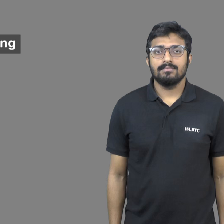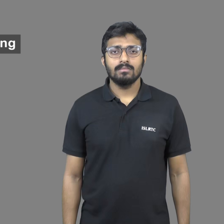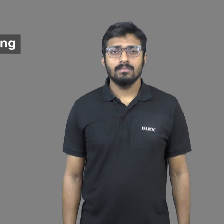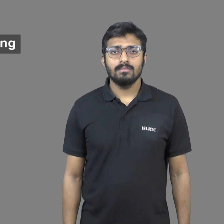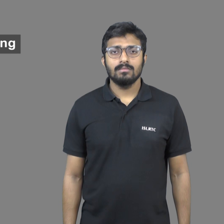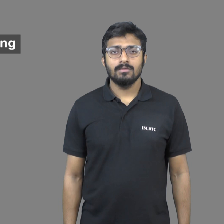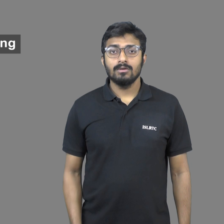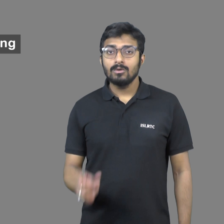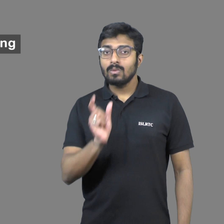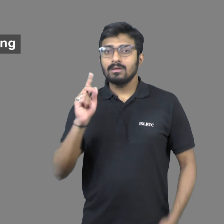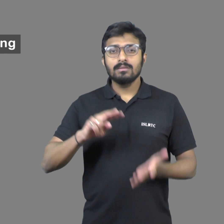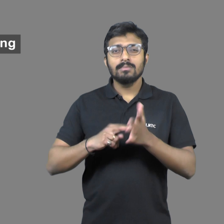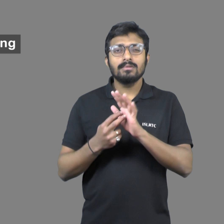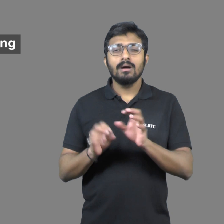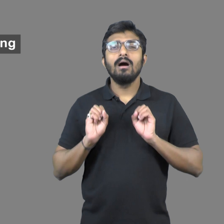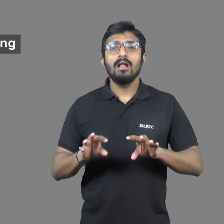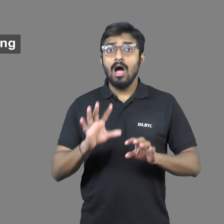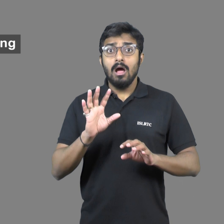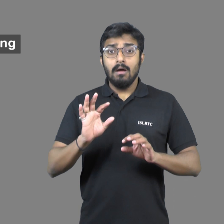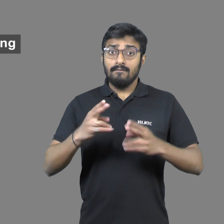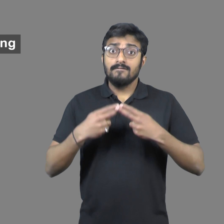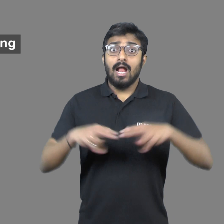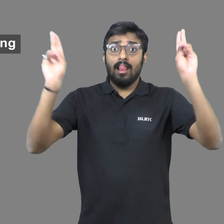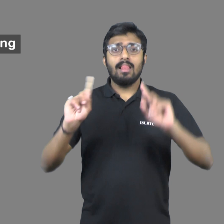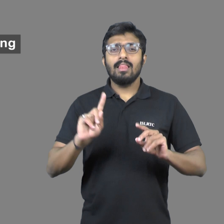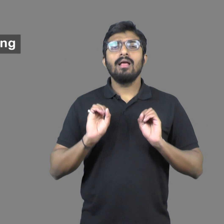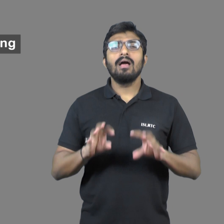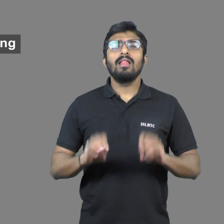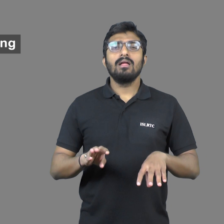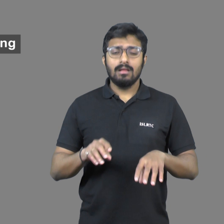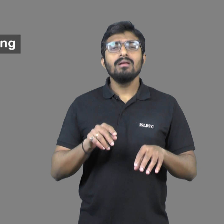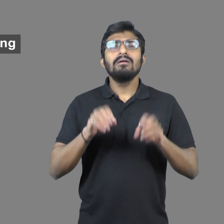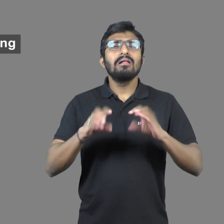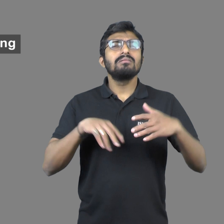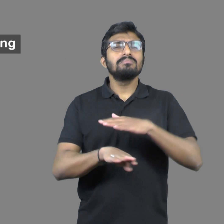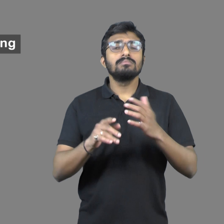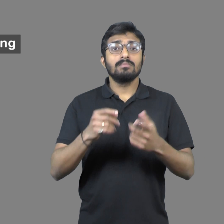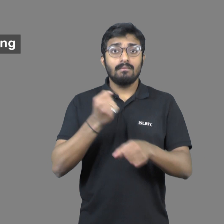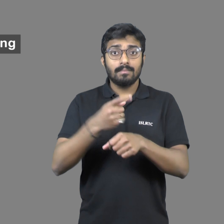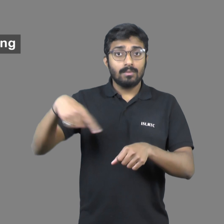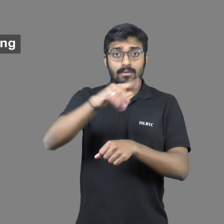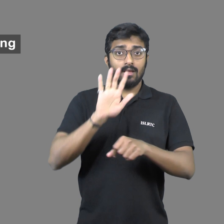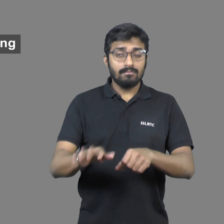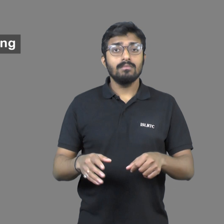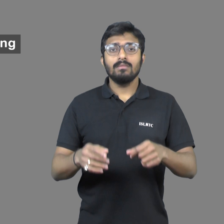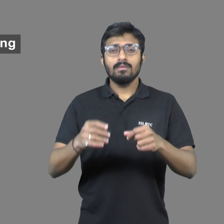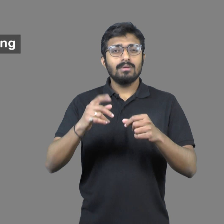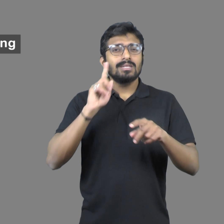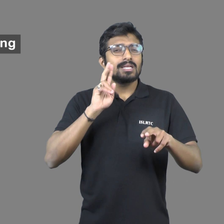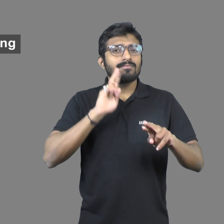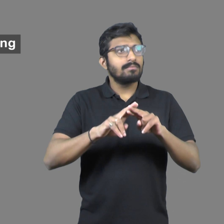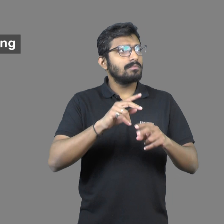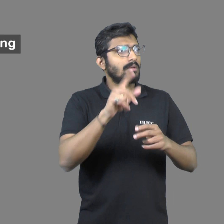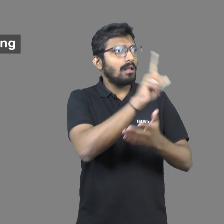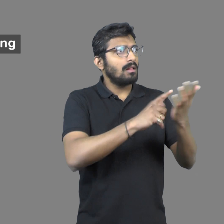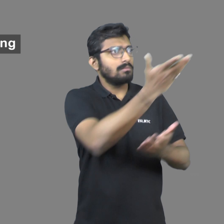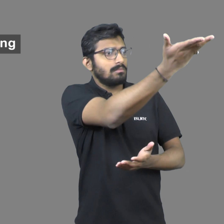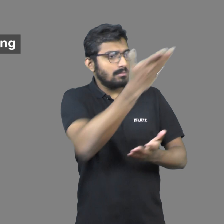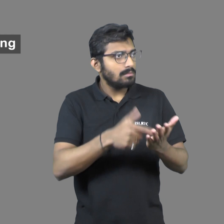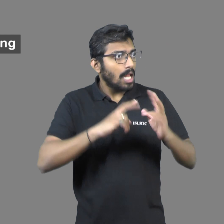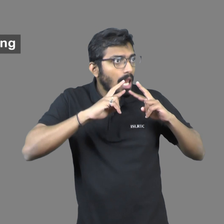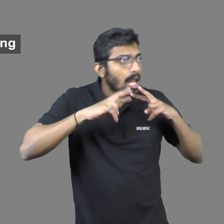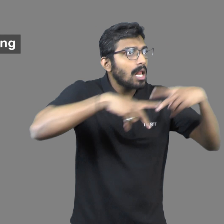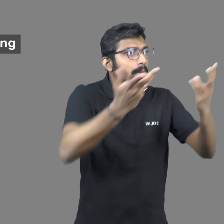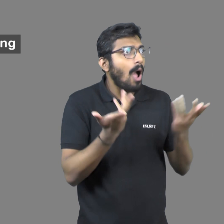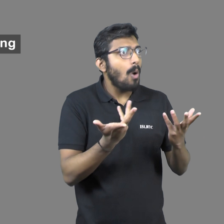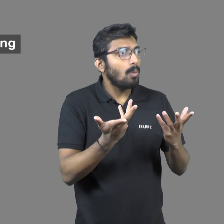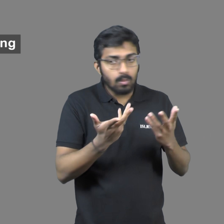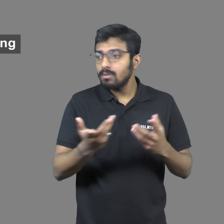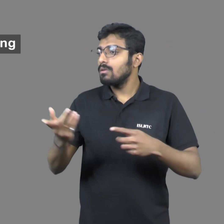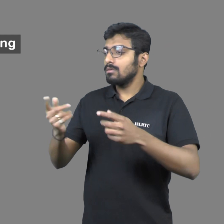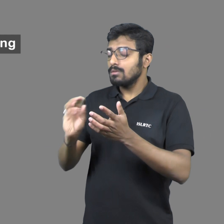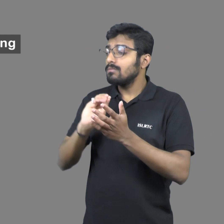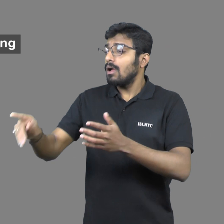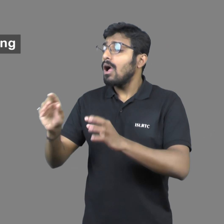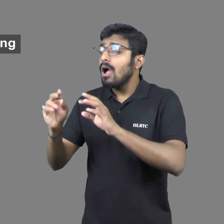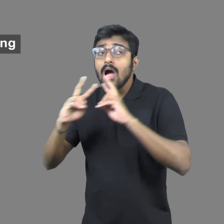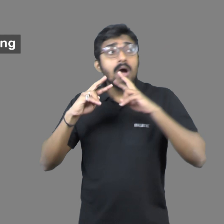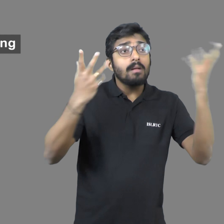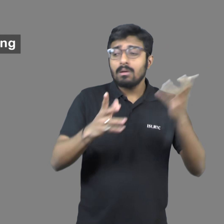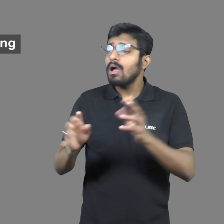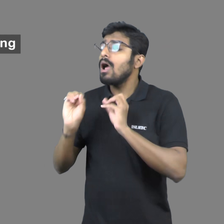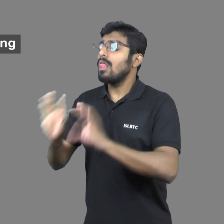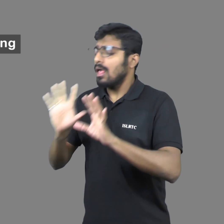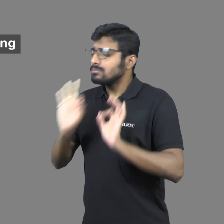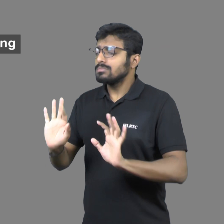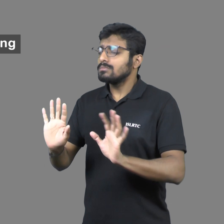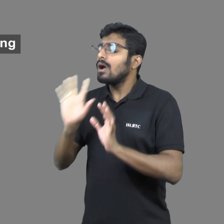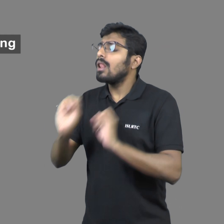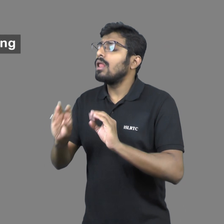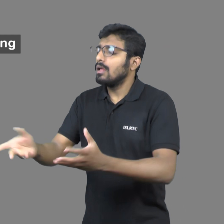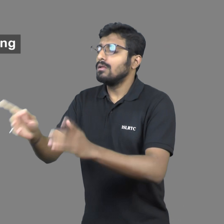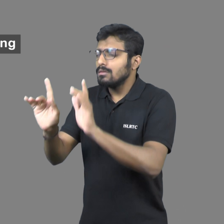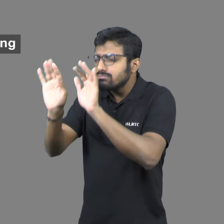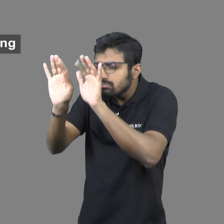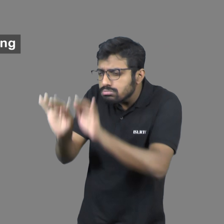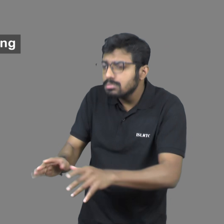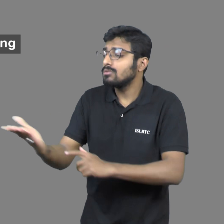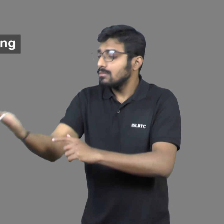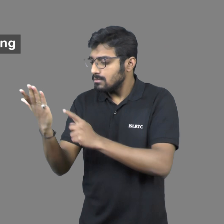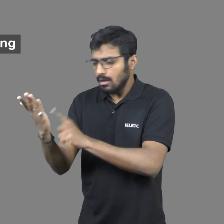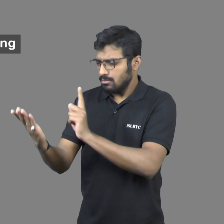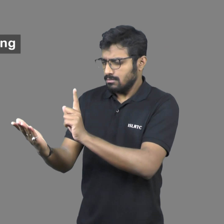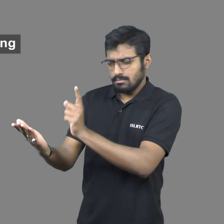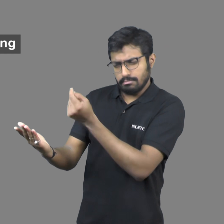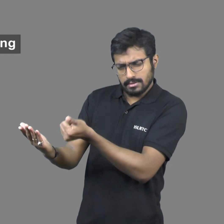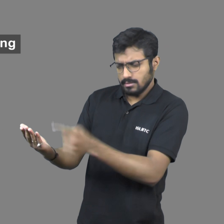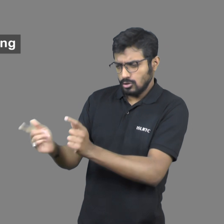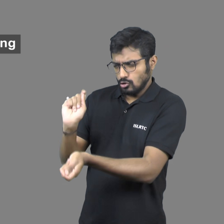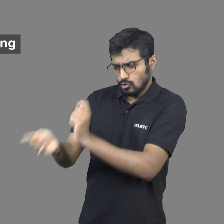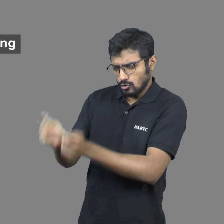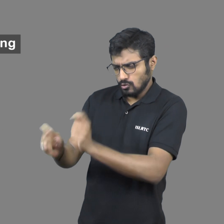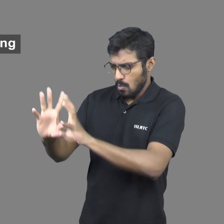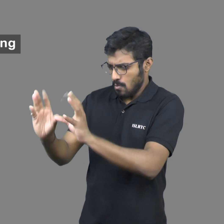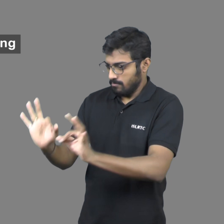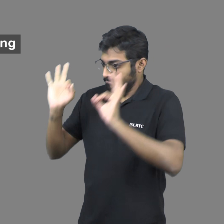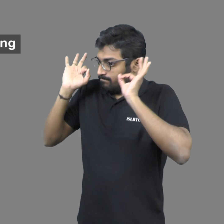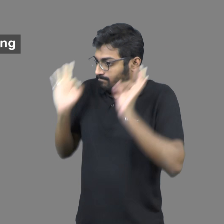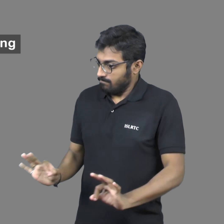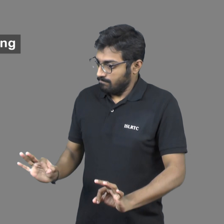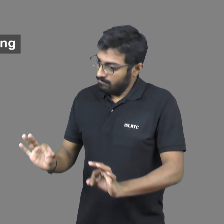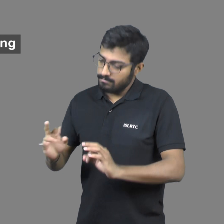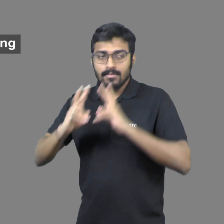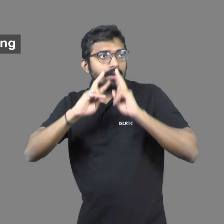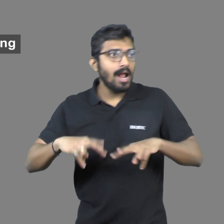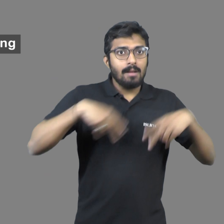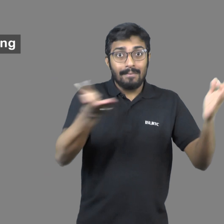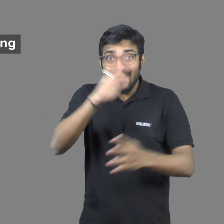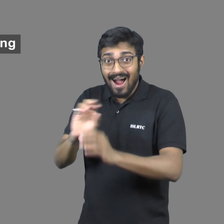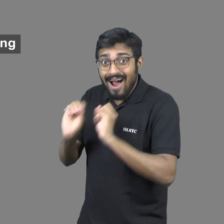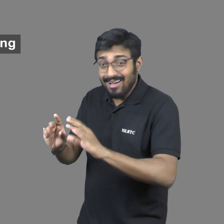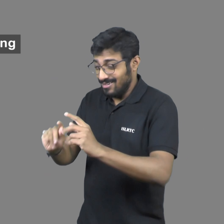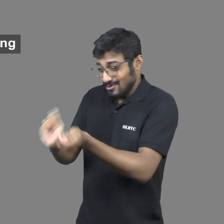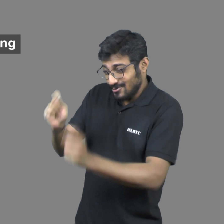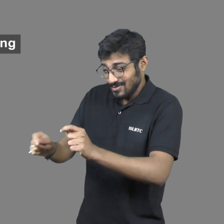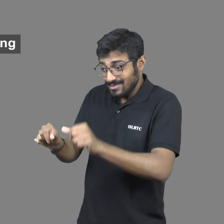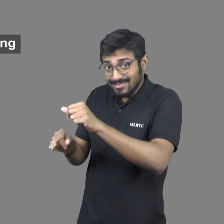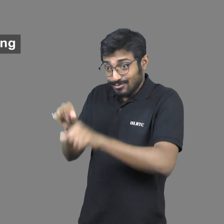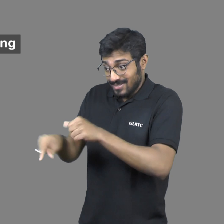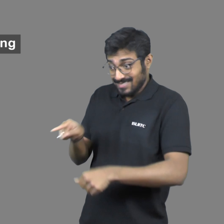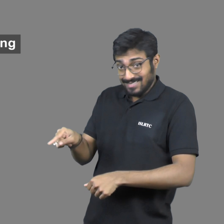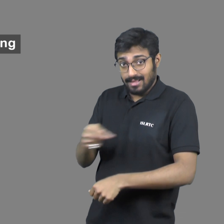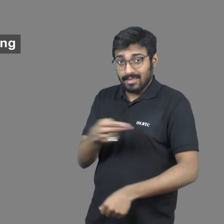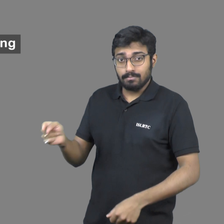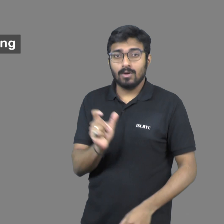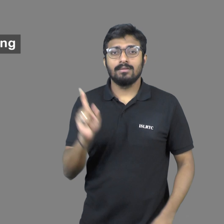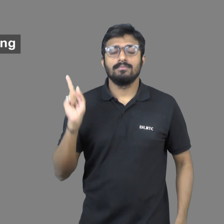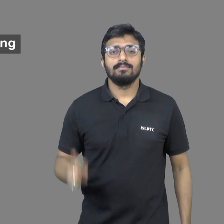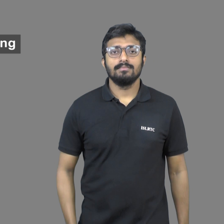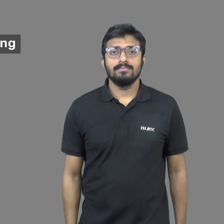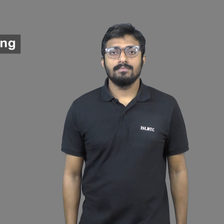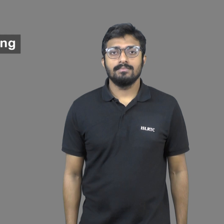Drafting